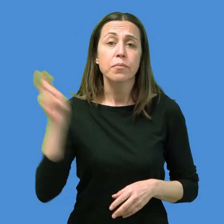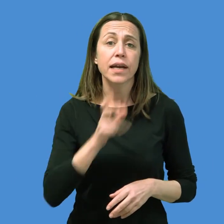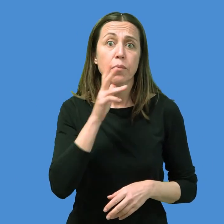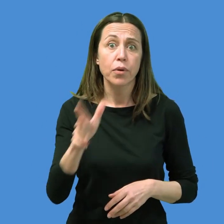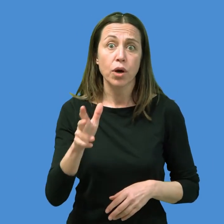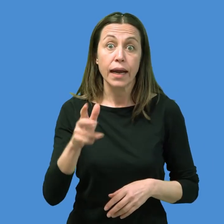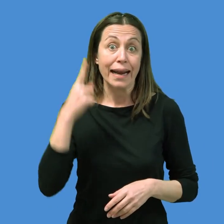motivo